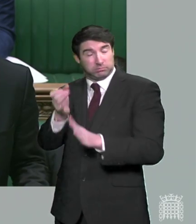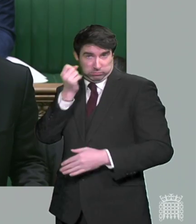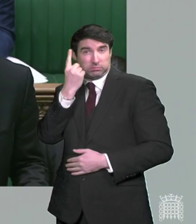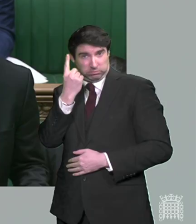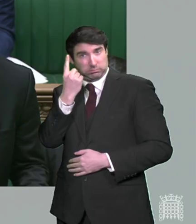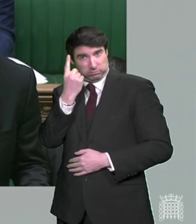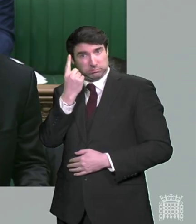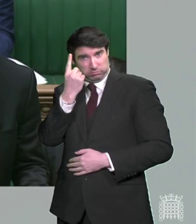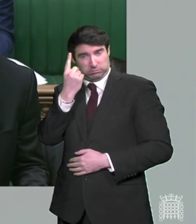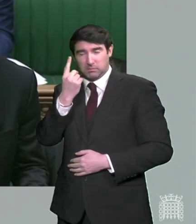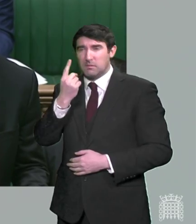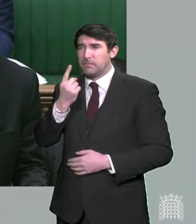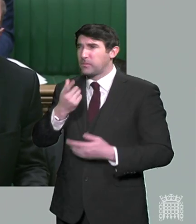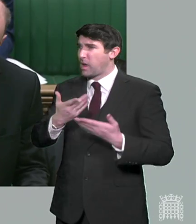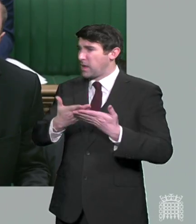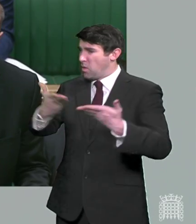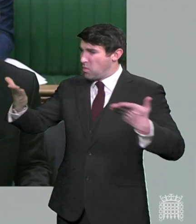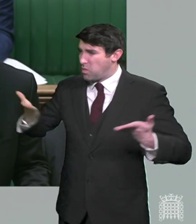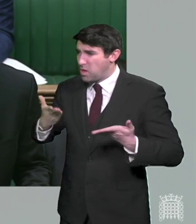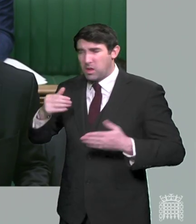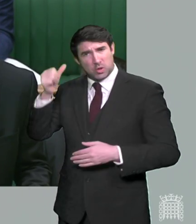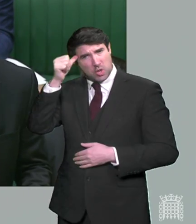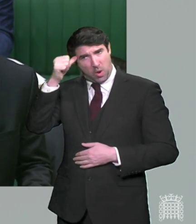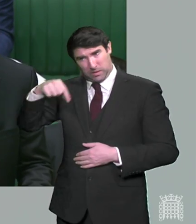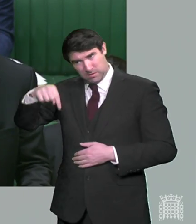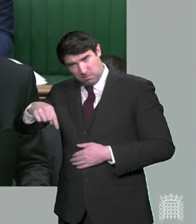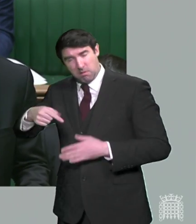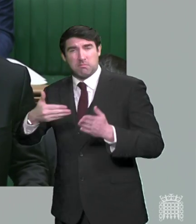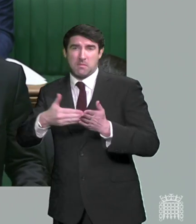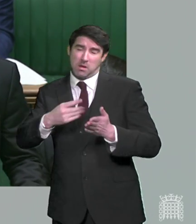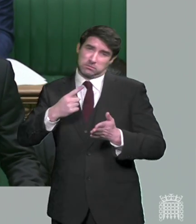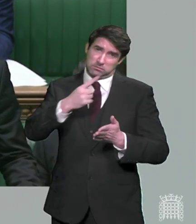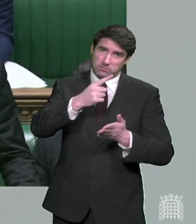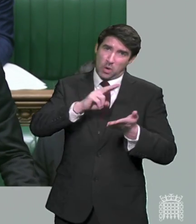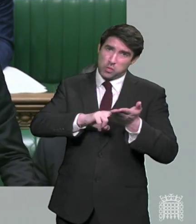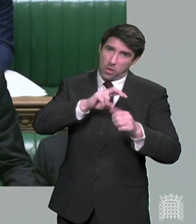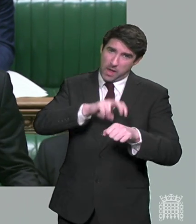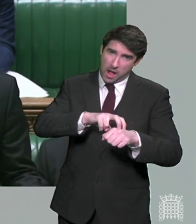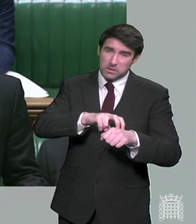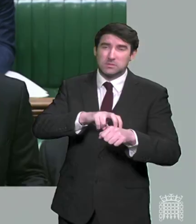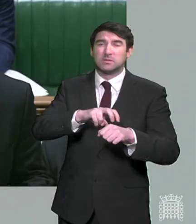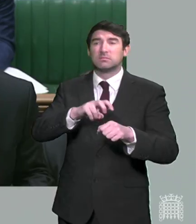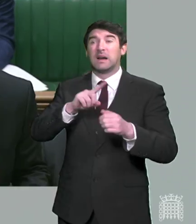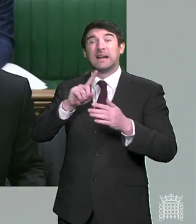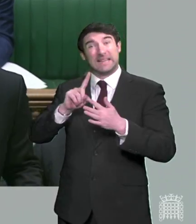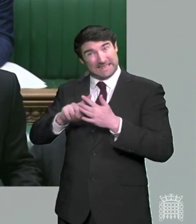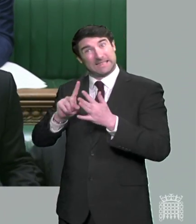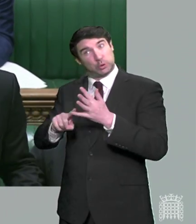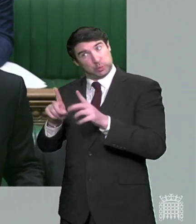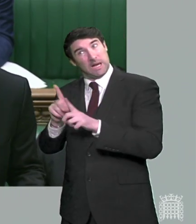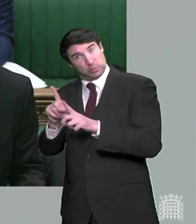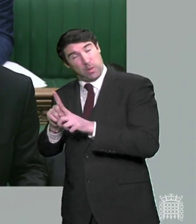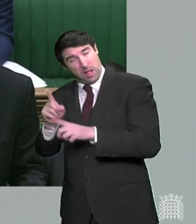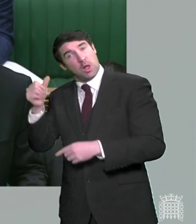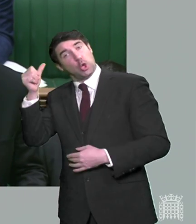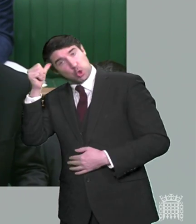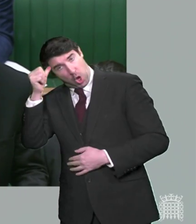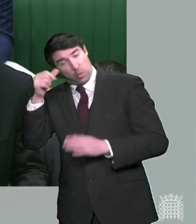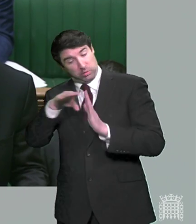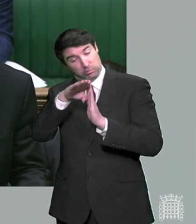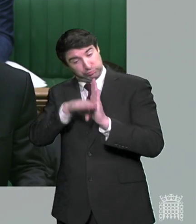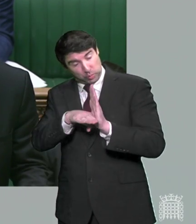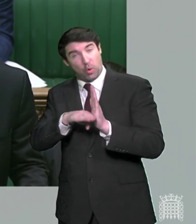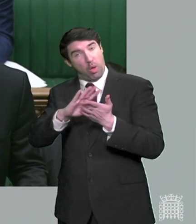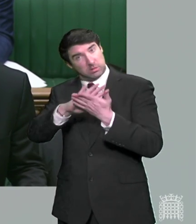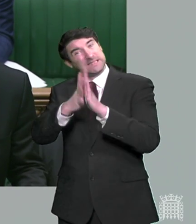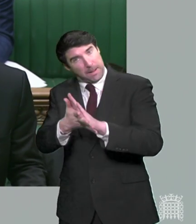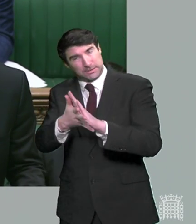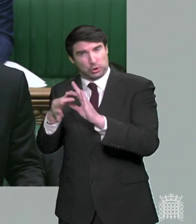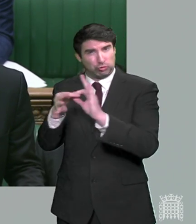Everybody in the Chamber and in Northern Ireland, and our interlocutors in the European Union, understand that the protocol has caused real problems.